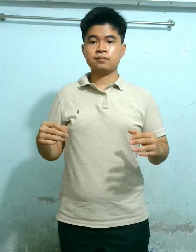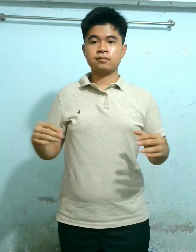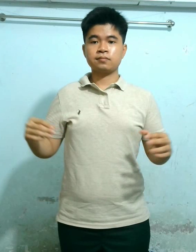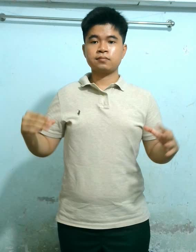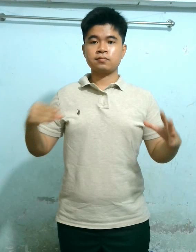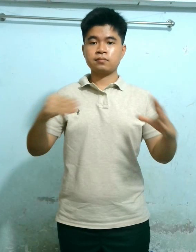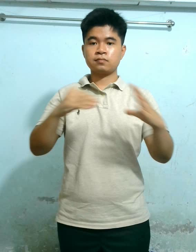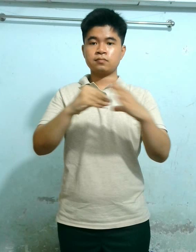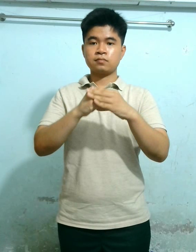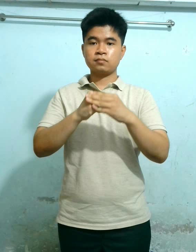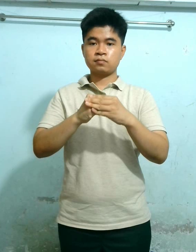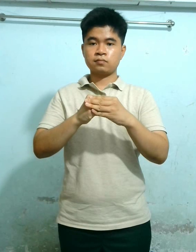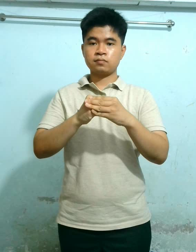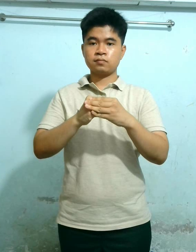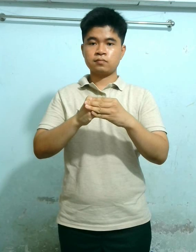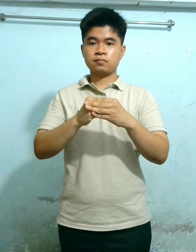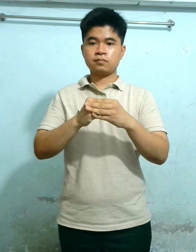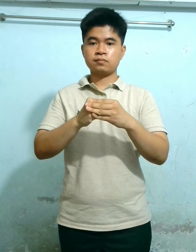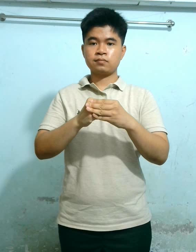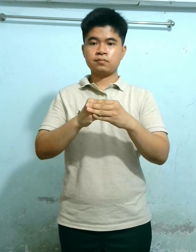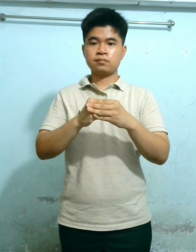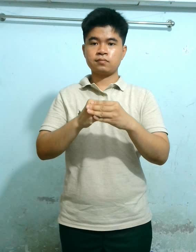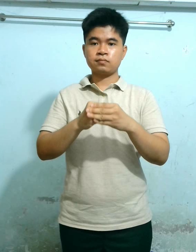nhom